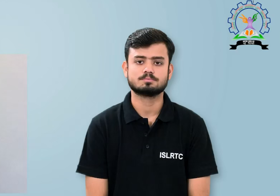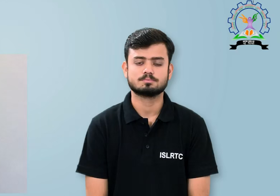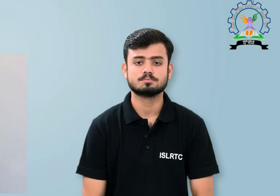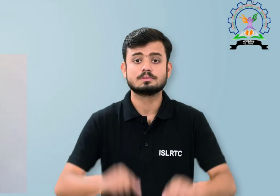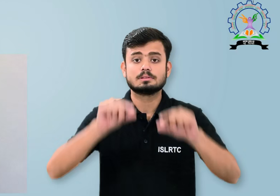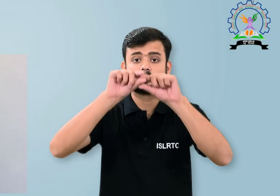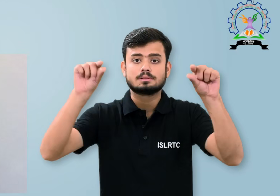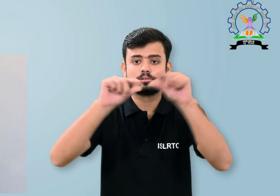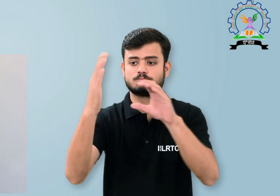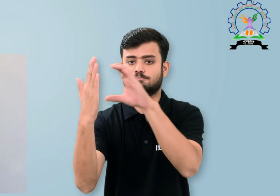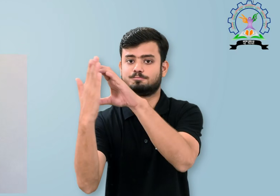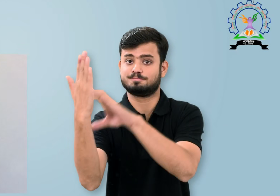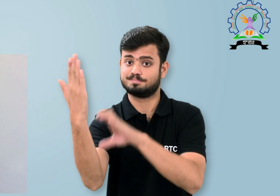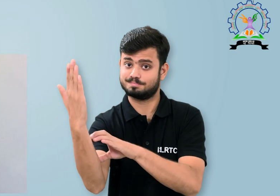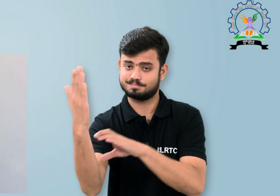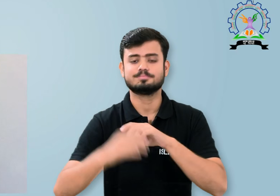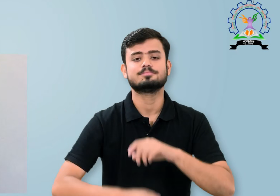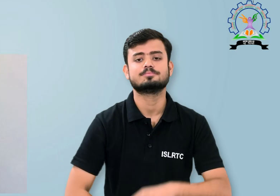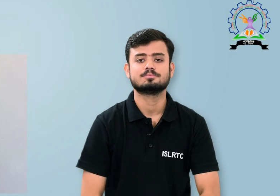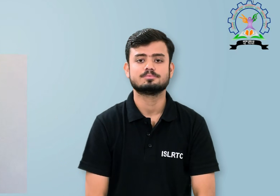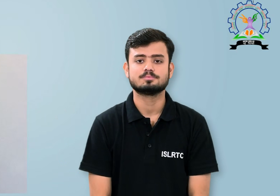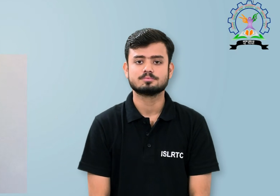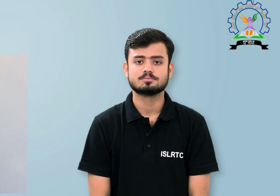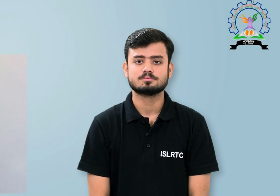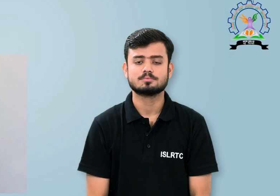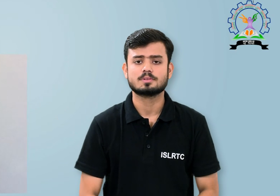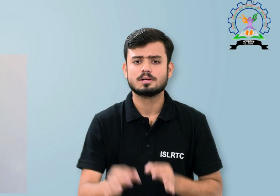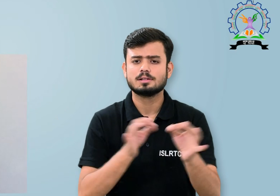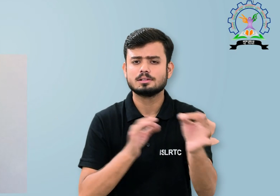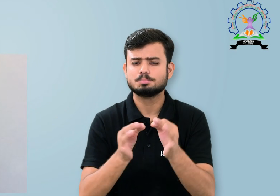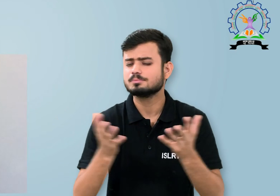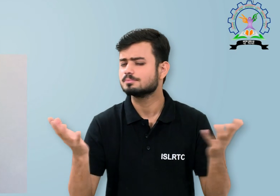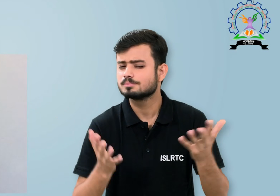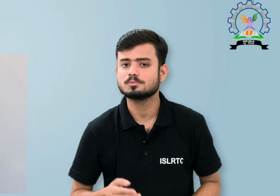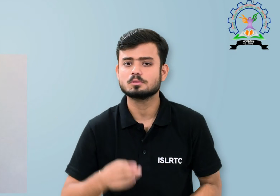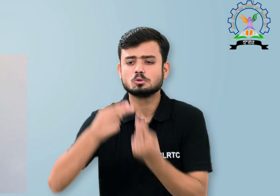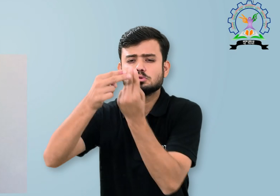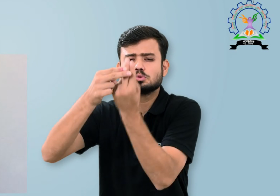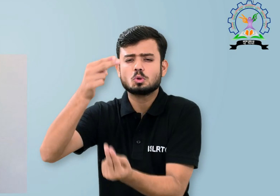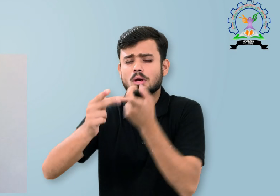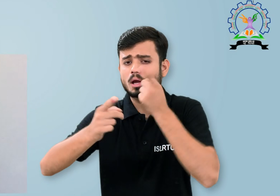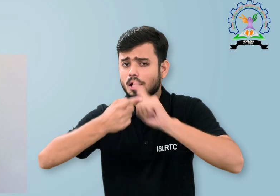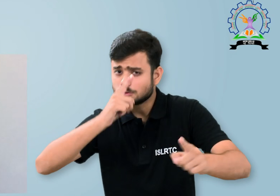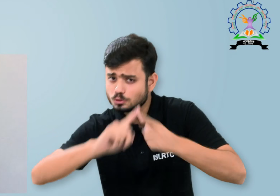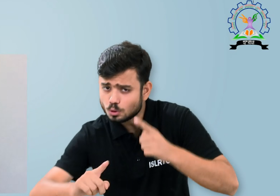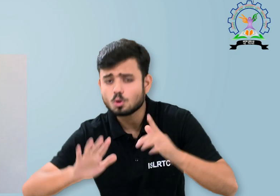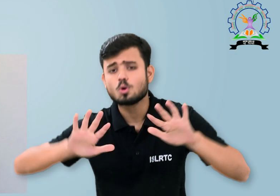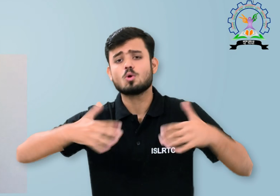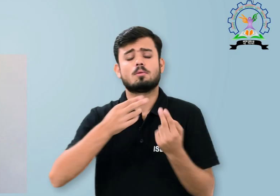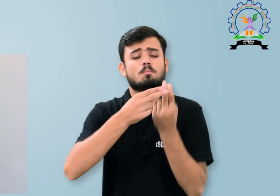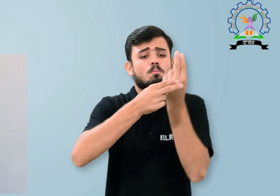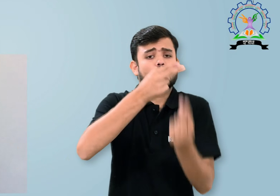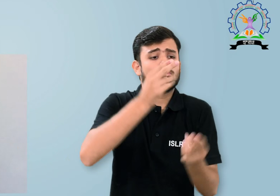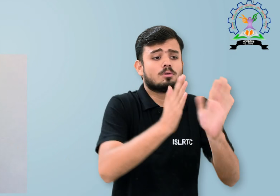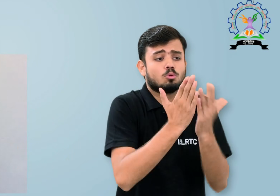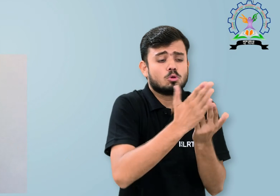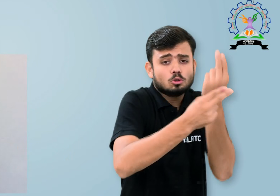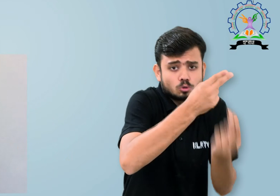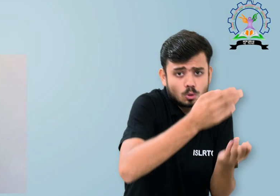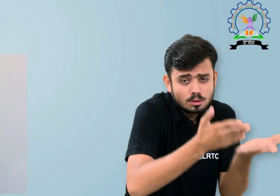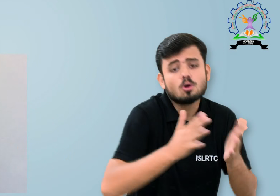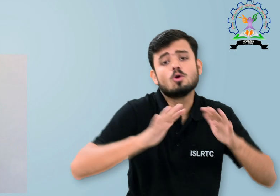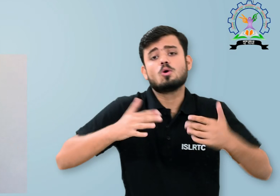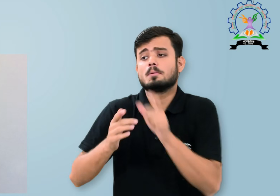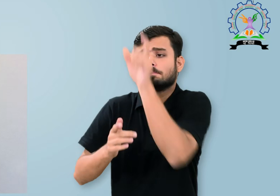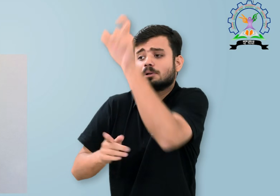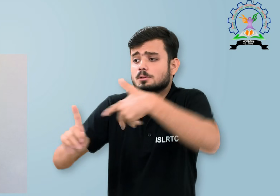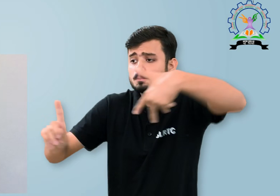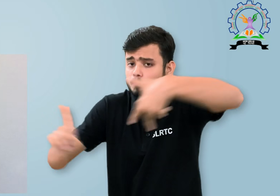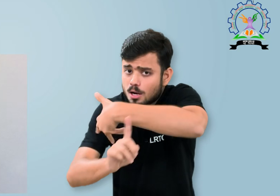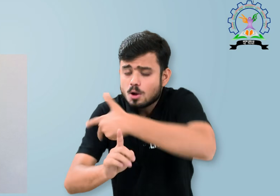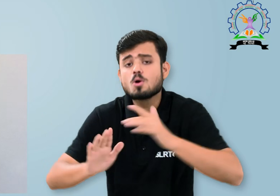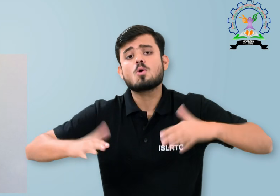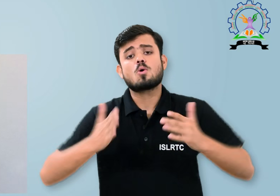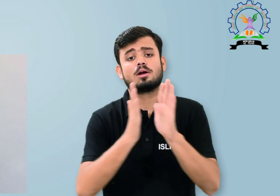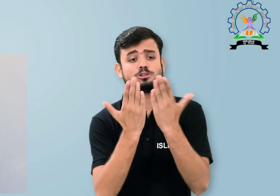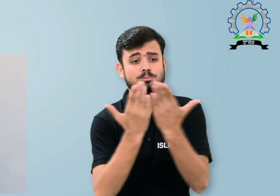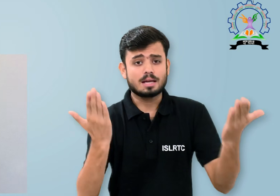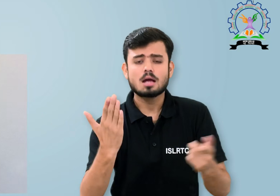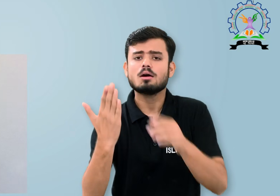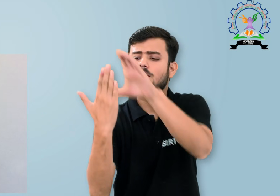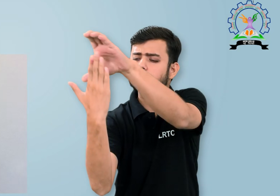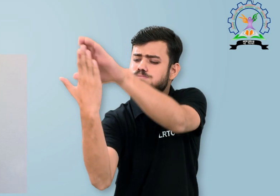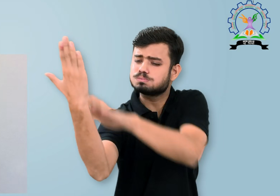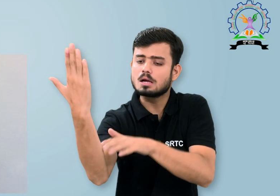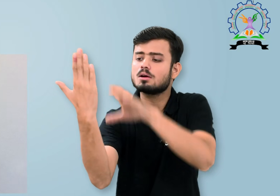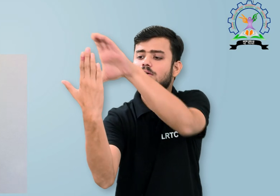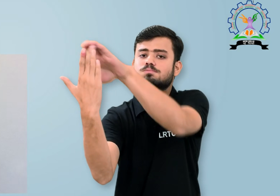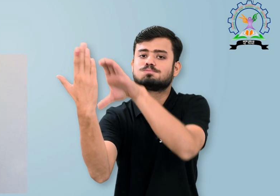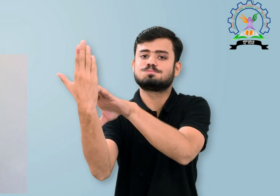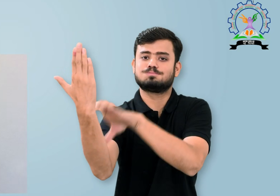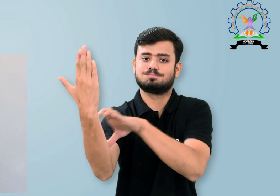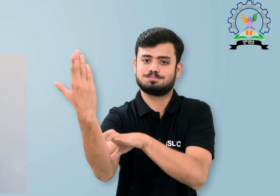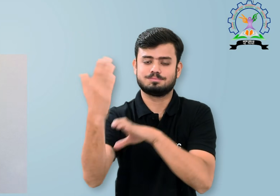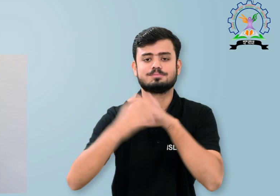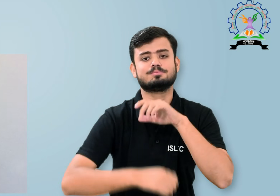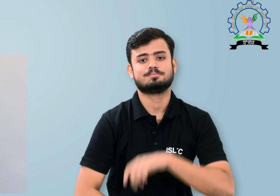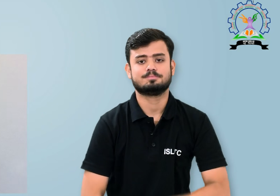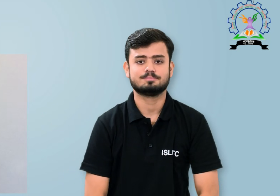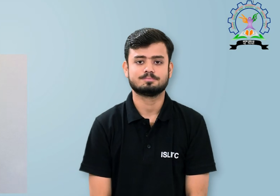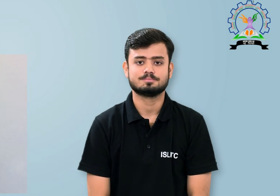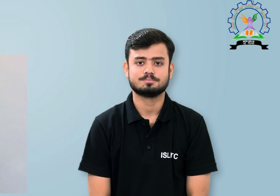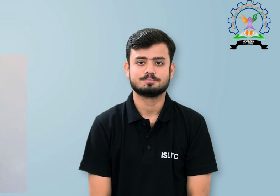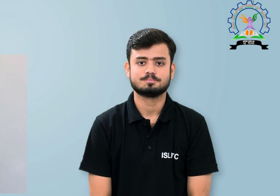Prose Written or spoken language in its ordinary form, without metrical structure.